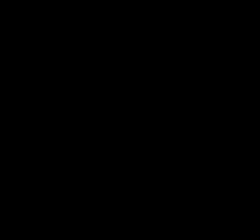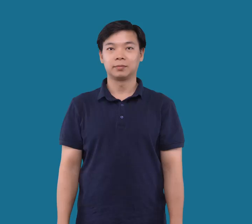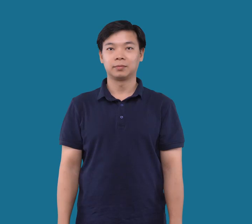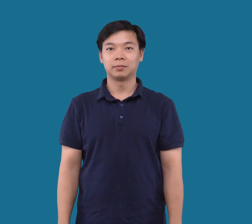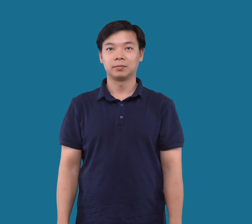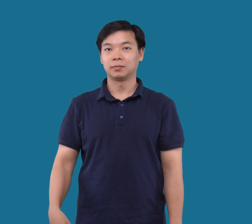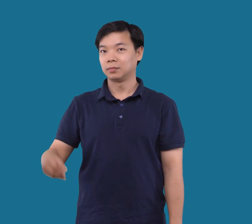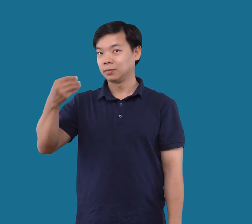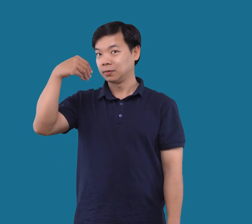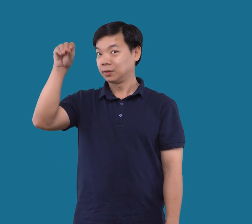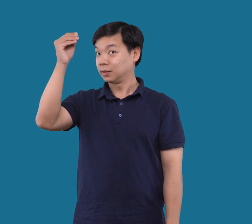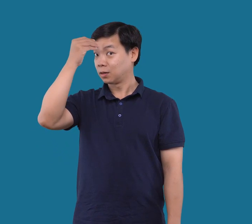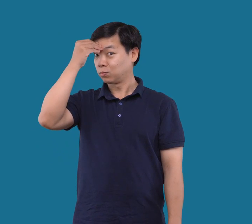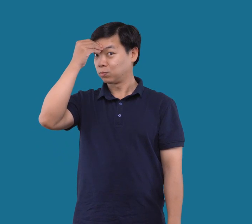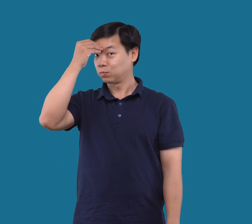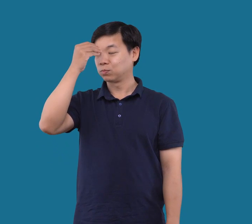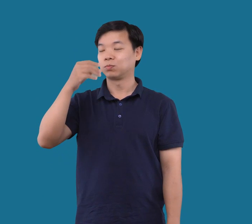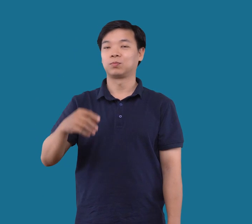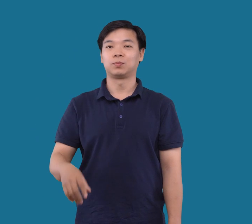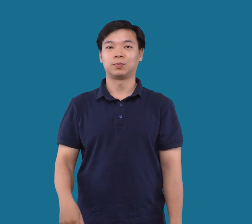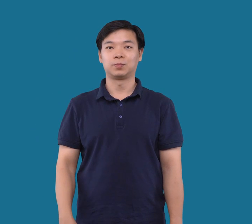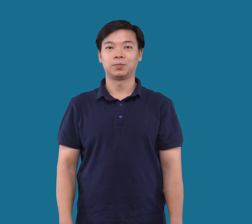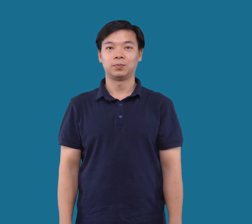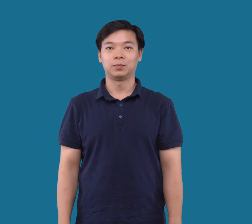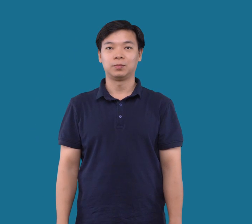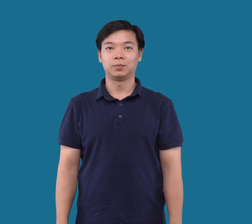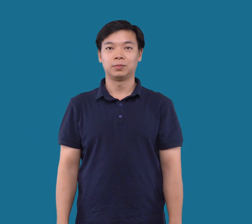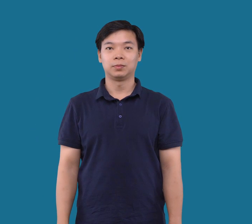đi học